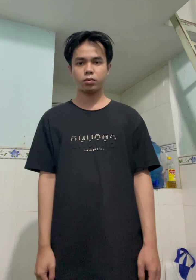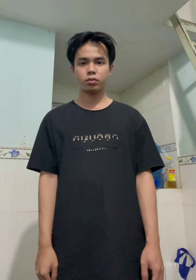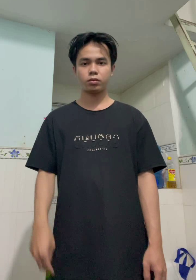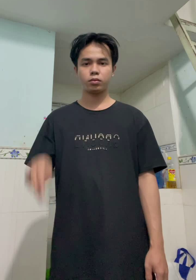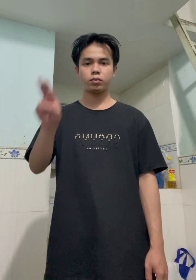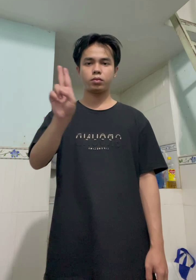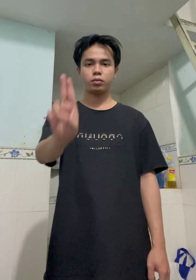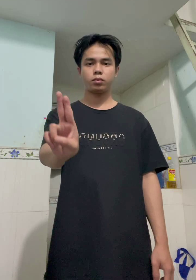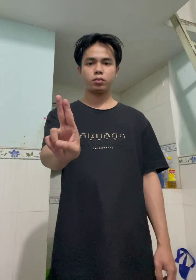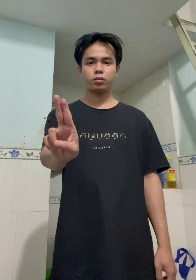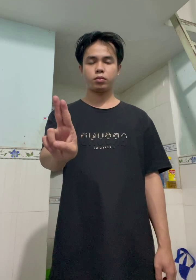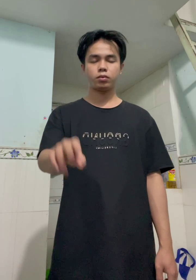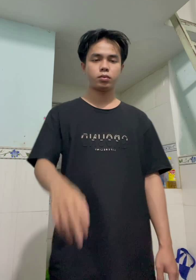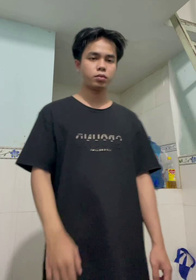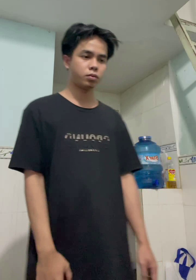u